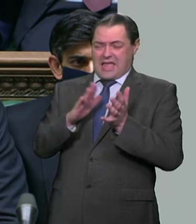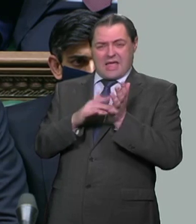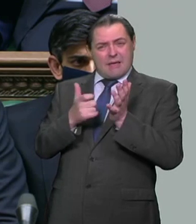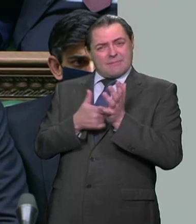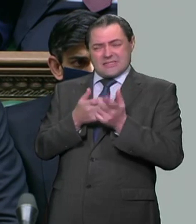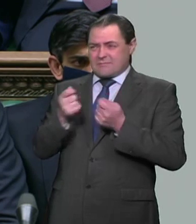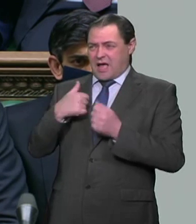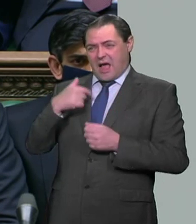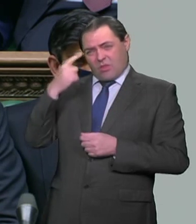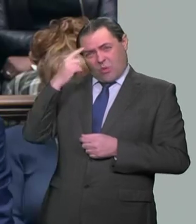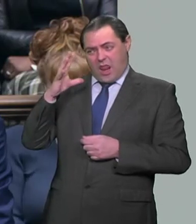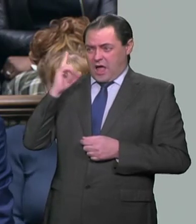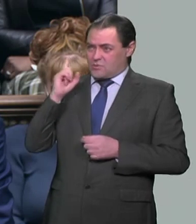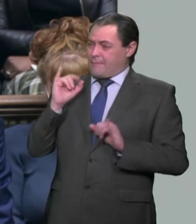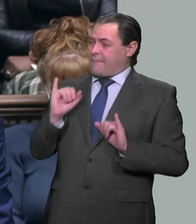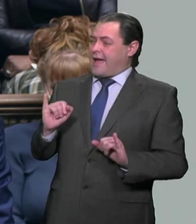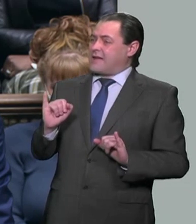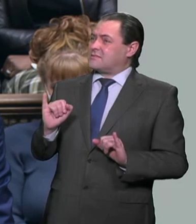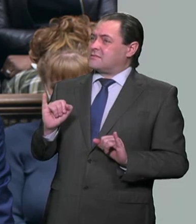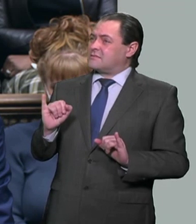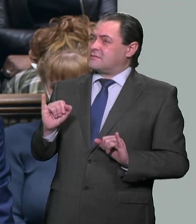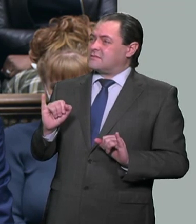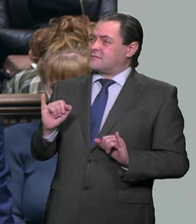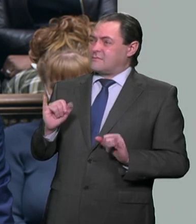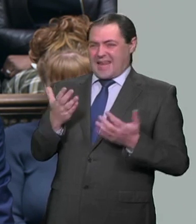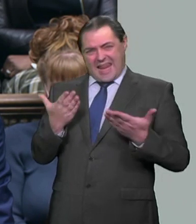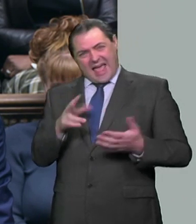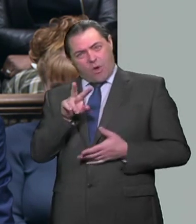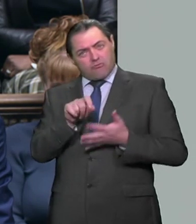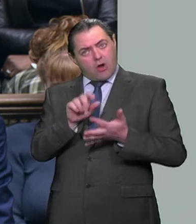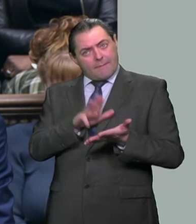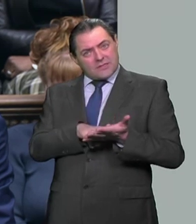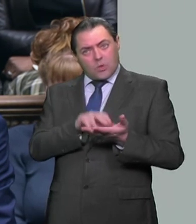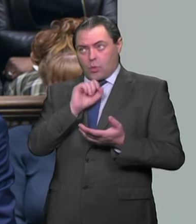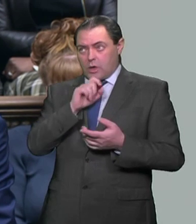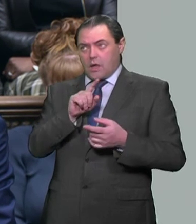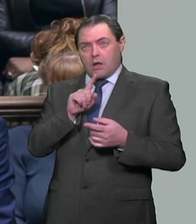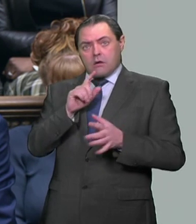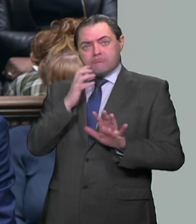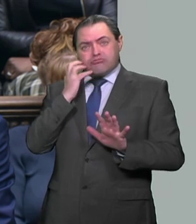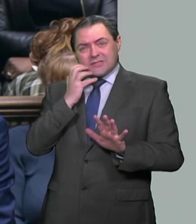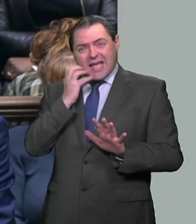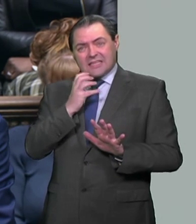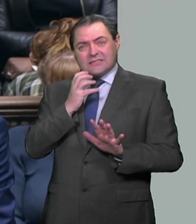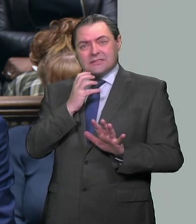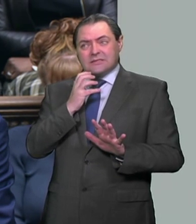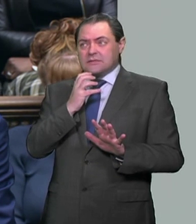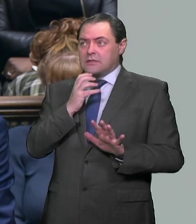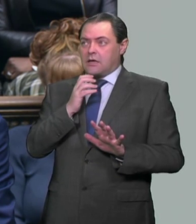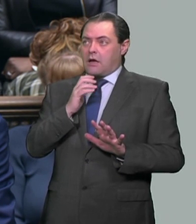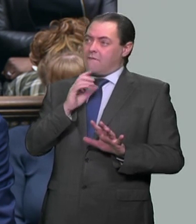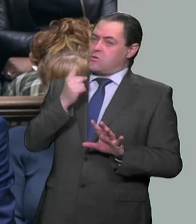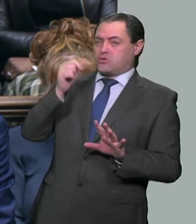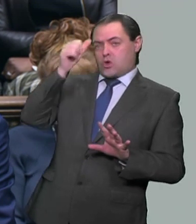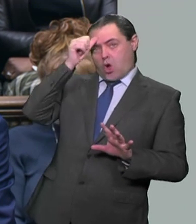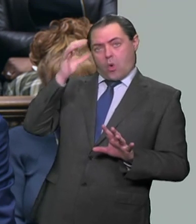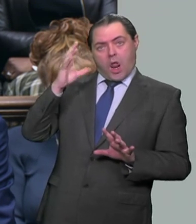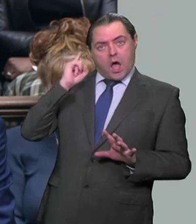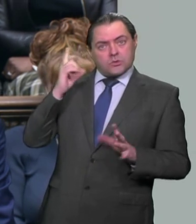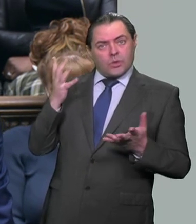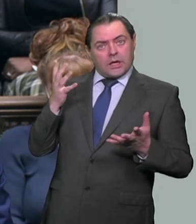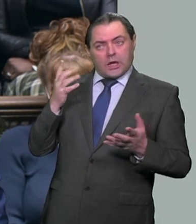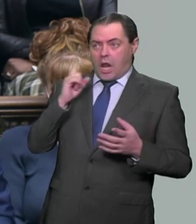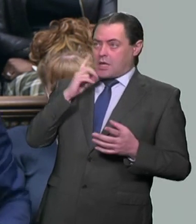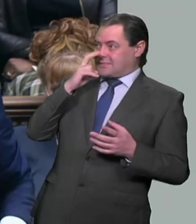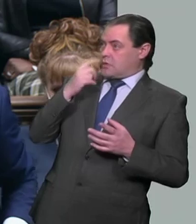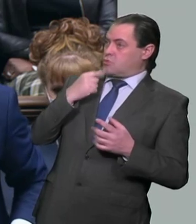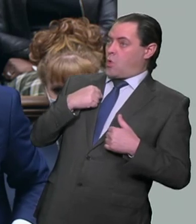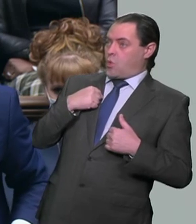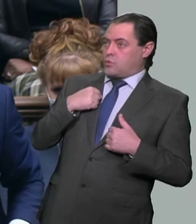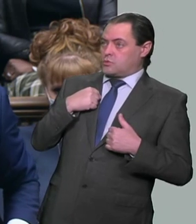I thought last week was bad enough; surely the Prime Minister is not now going to start pretending that the first he knew about this was last night—surely.